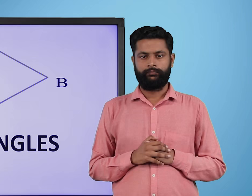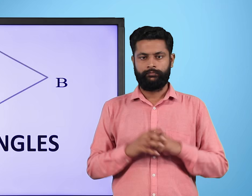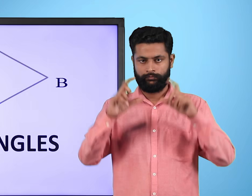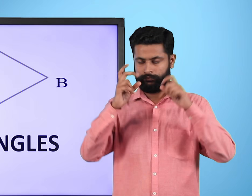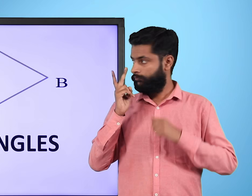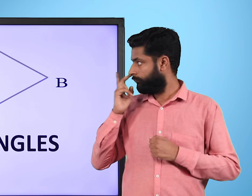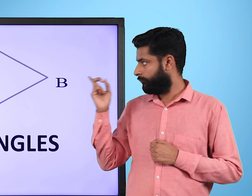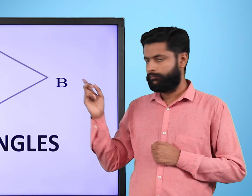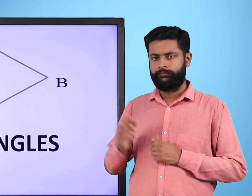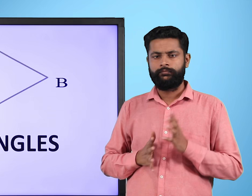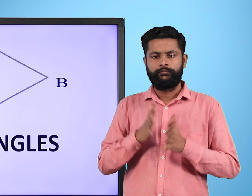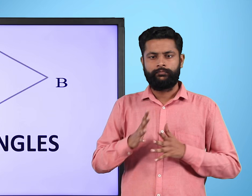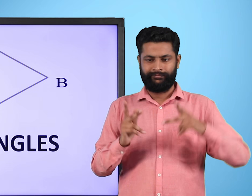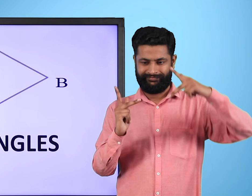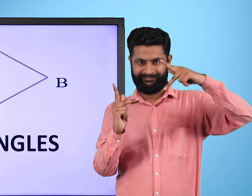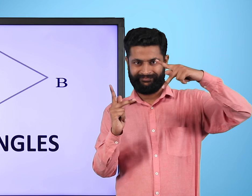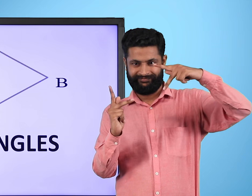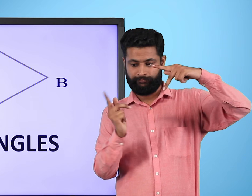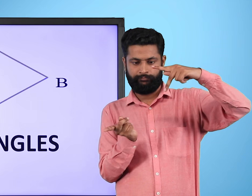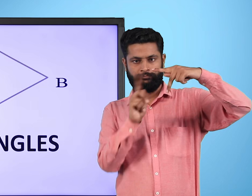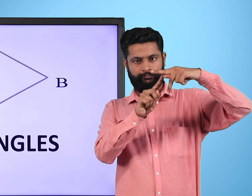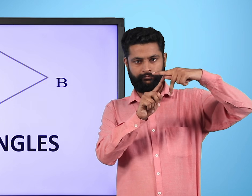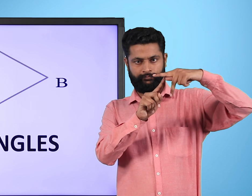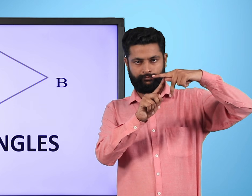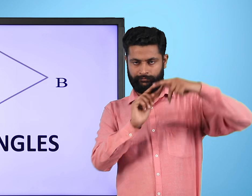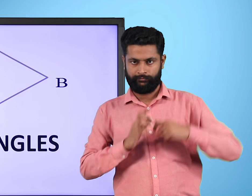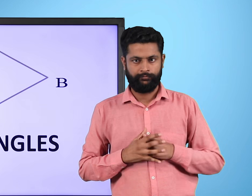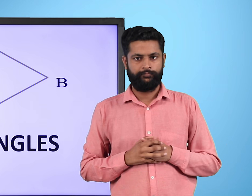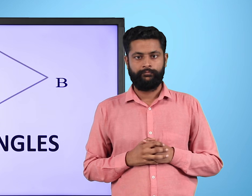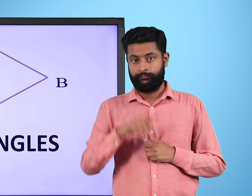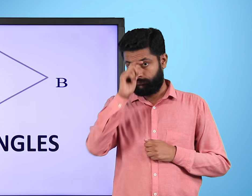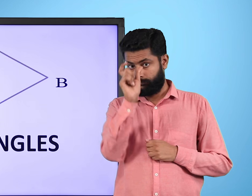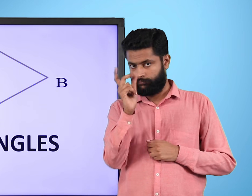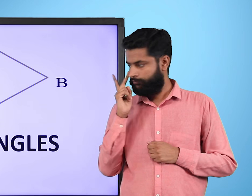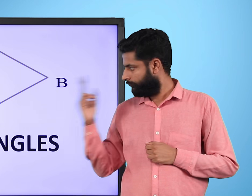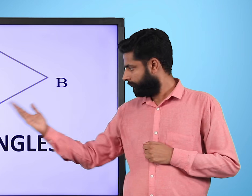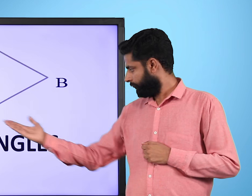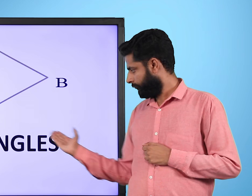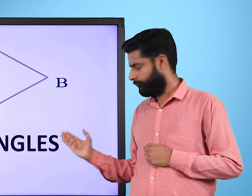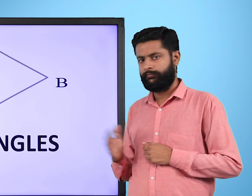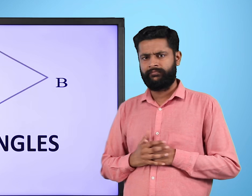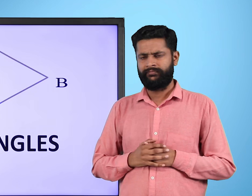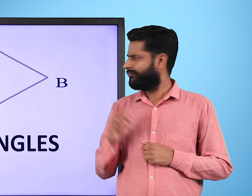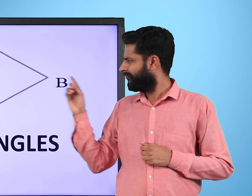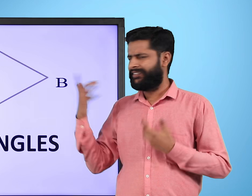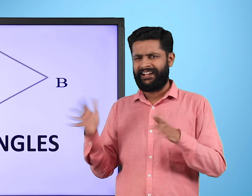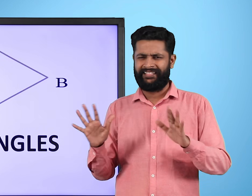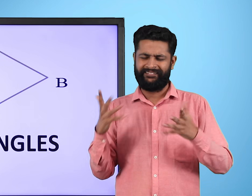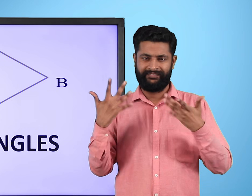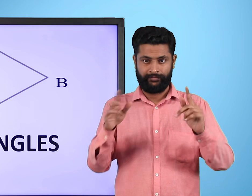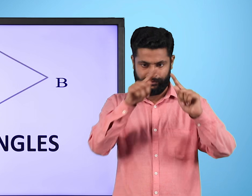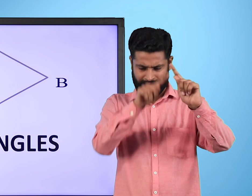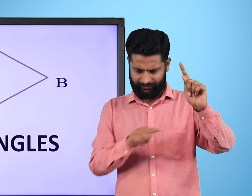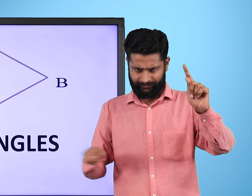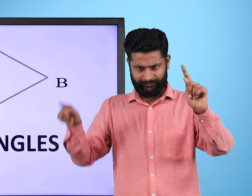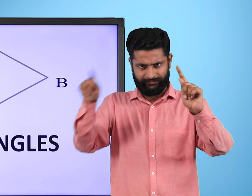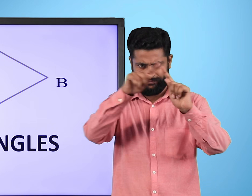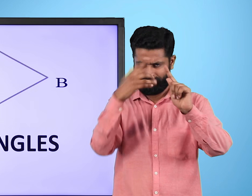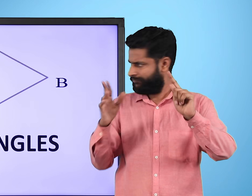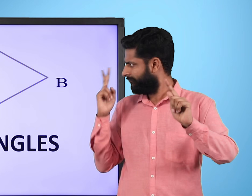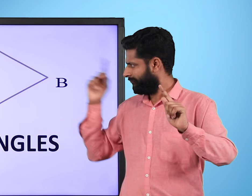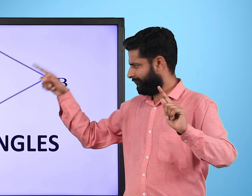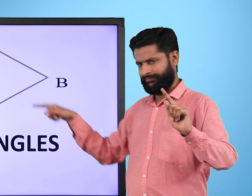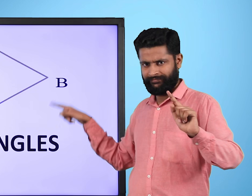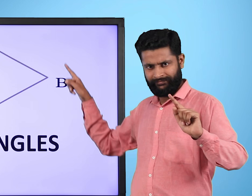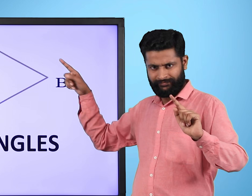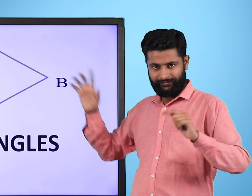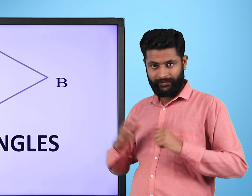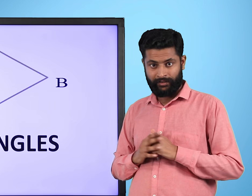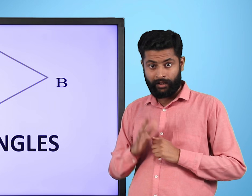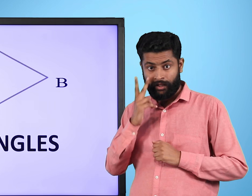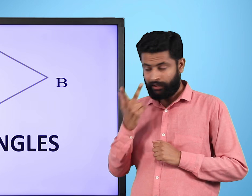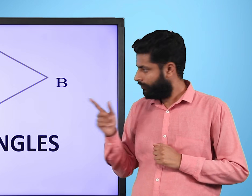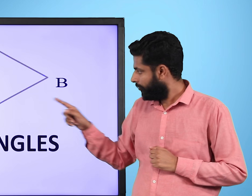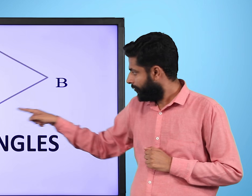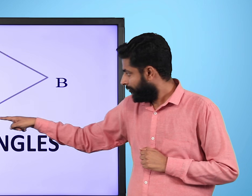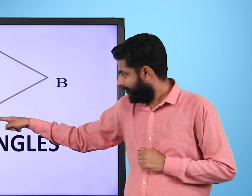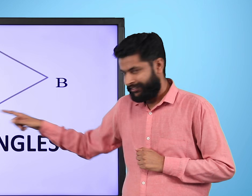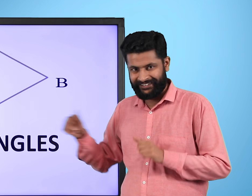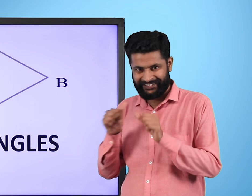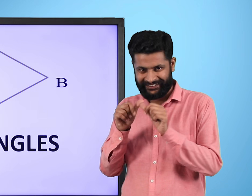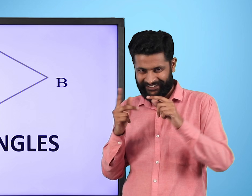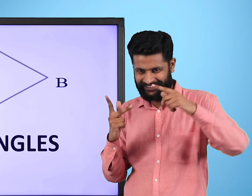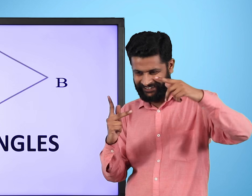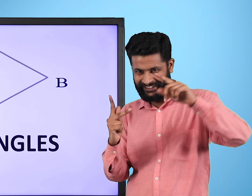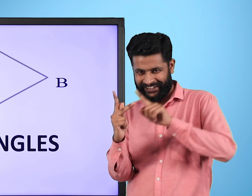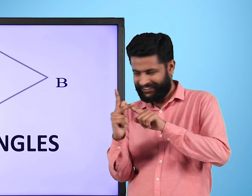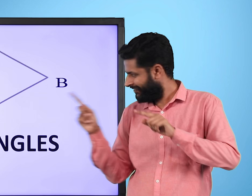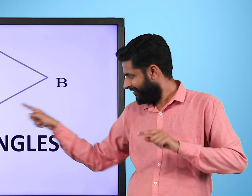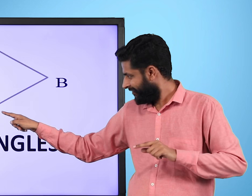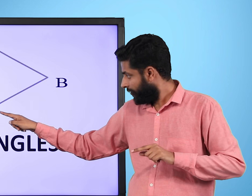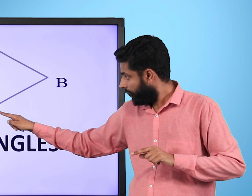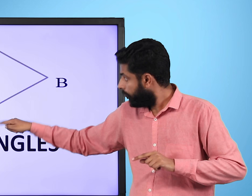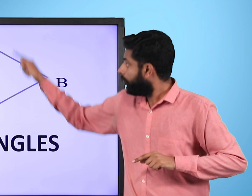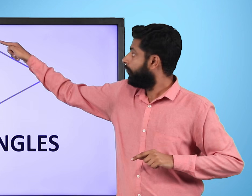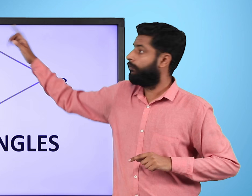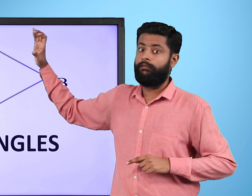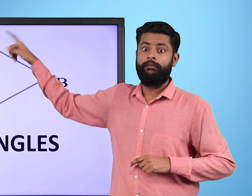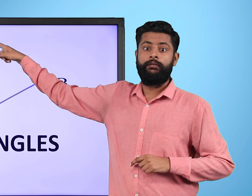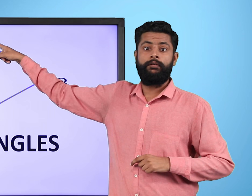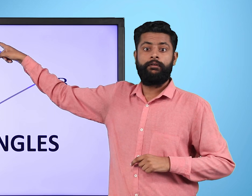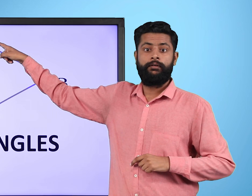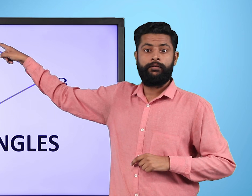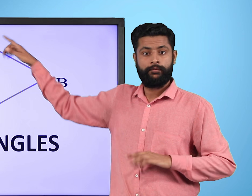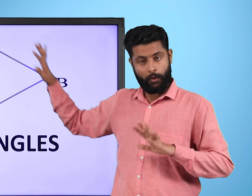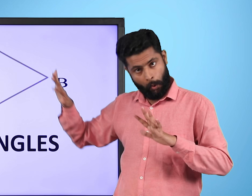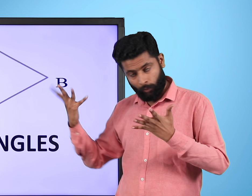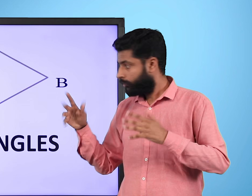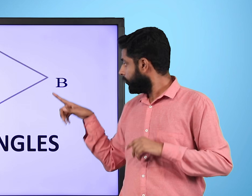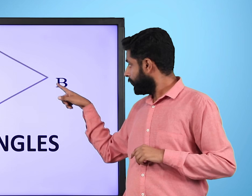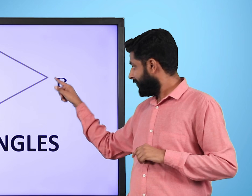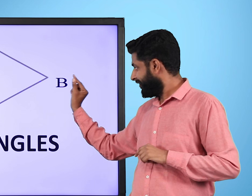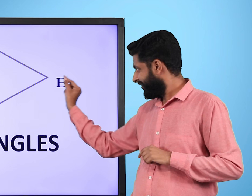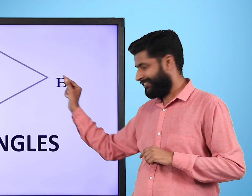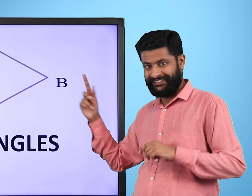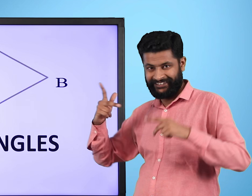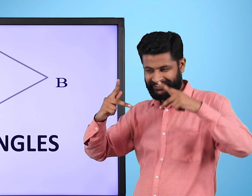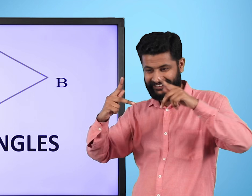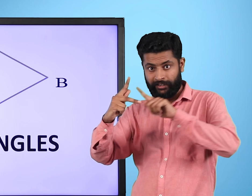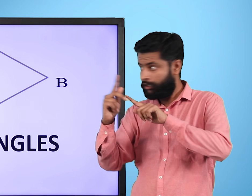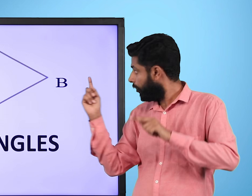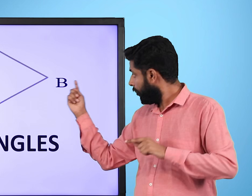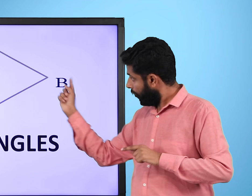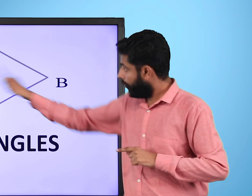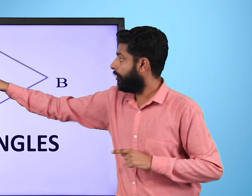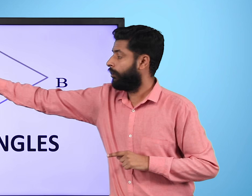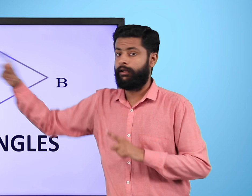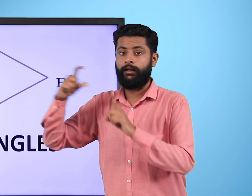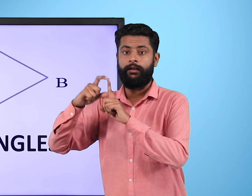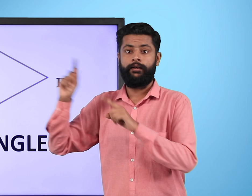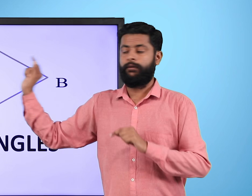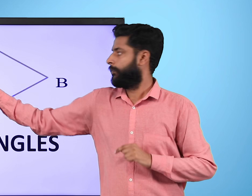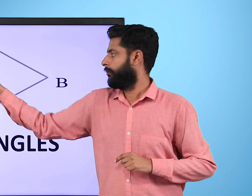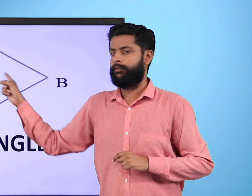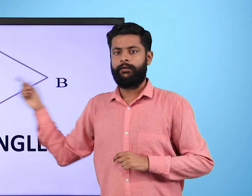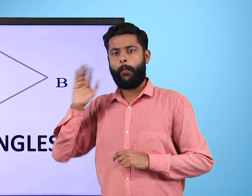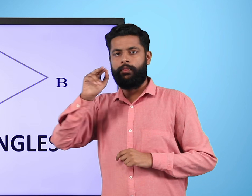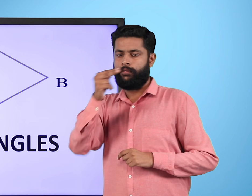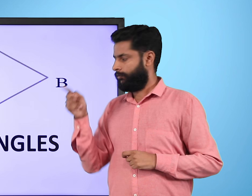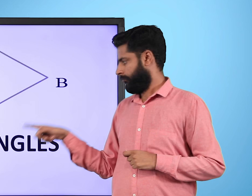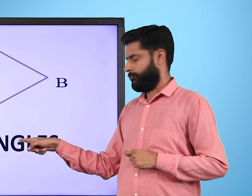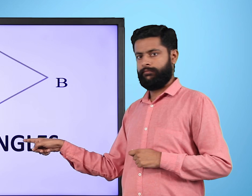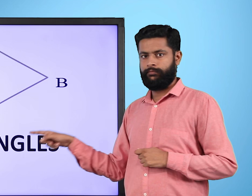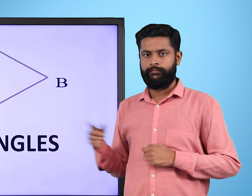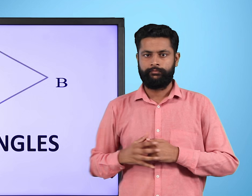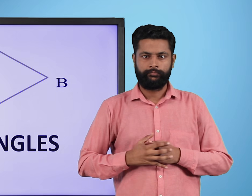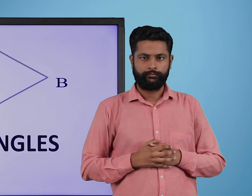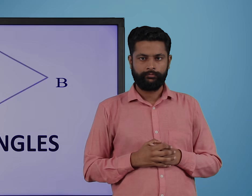Opposite Angles In any quadrilateral, two angles opposite to each other are called adjacent angles. In any quadrilateral ABCD, ∠ A &∠ C and ∠B & ∠D are pairs of opposite angles.